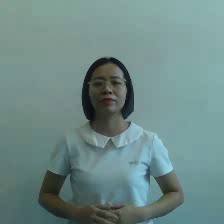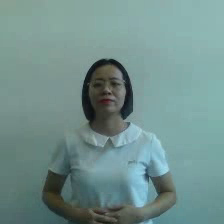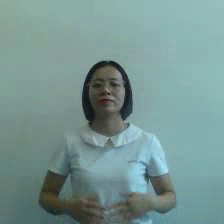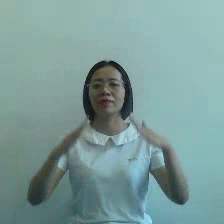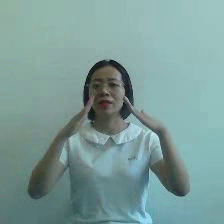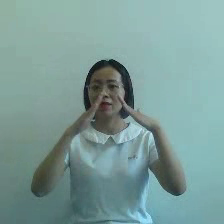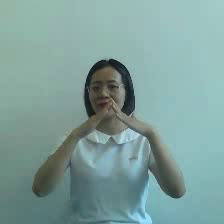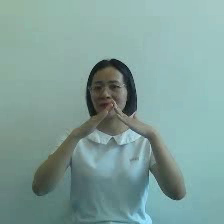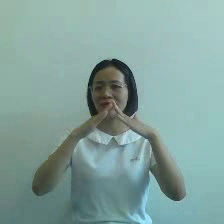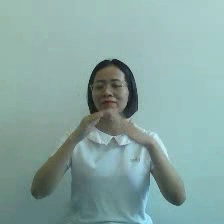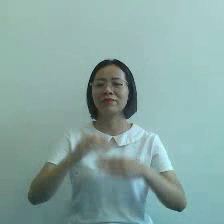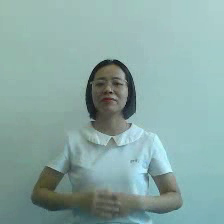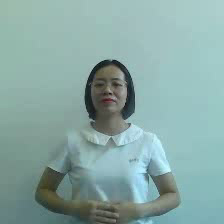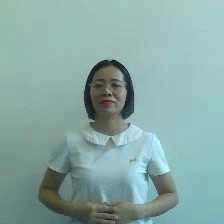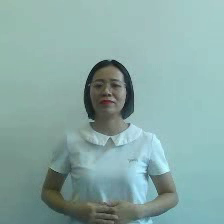Nhà